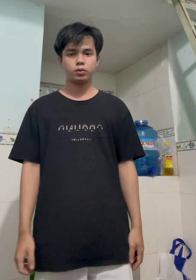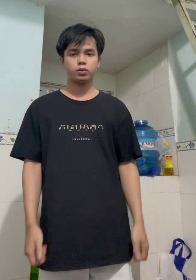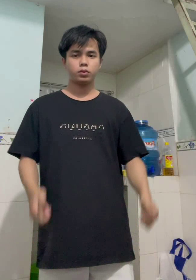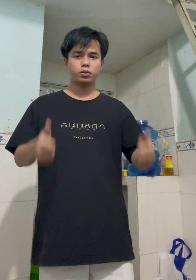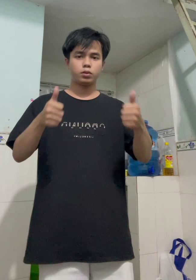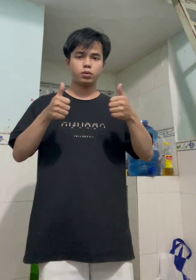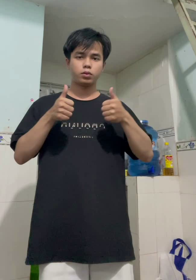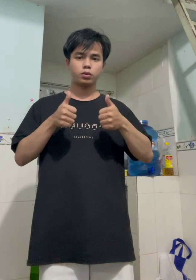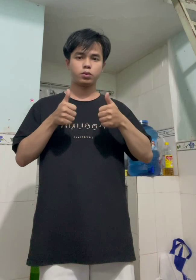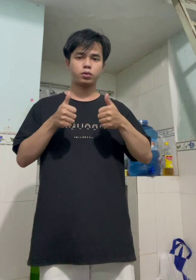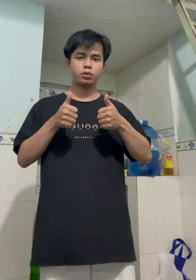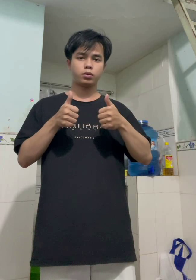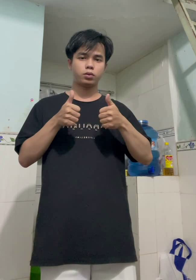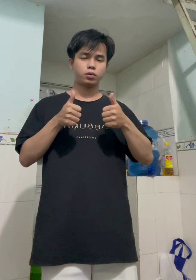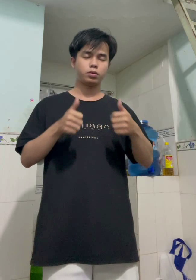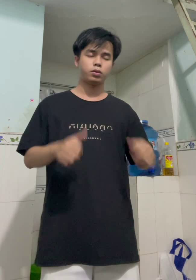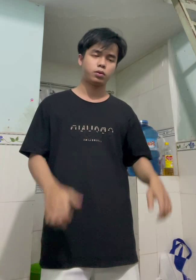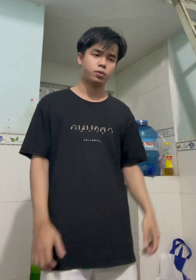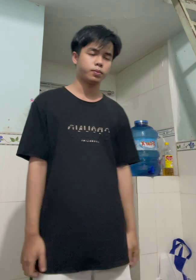rat tot